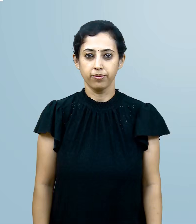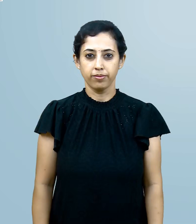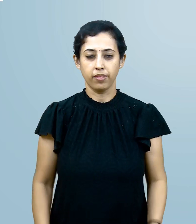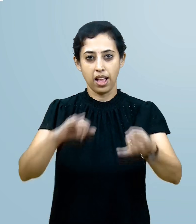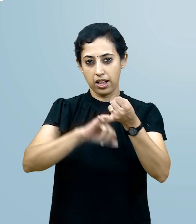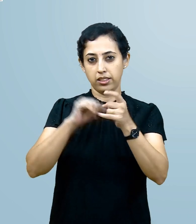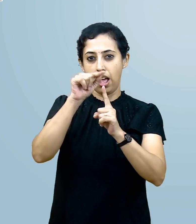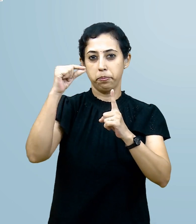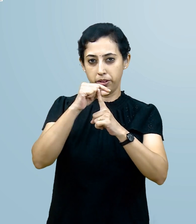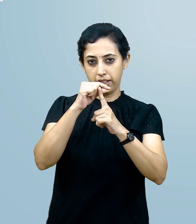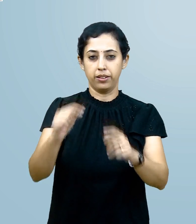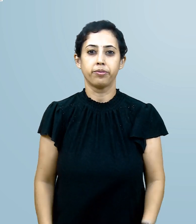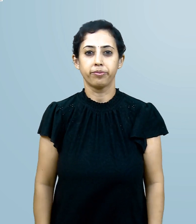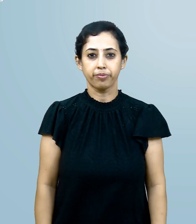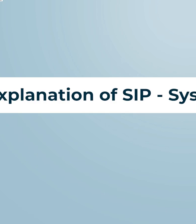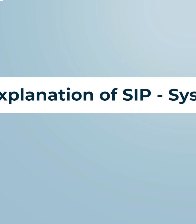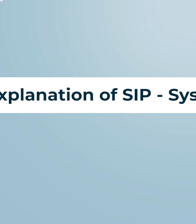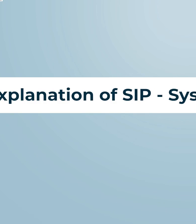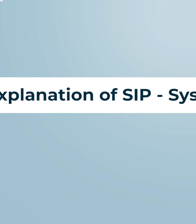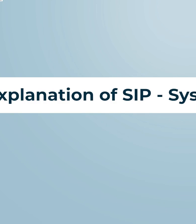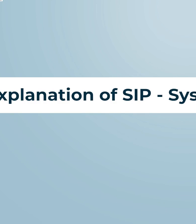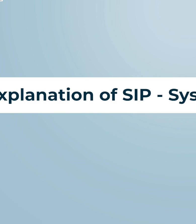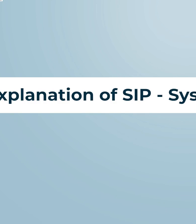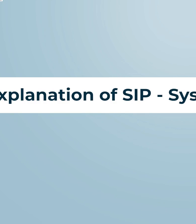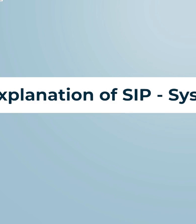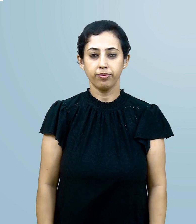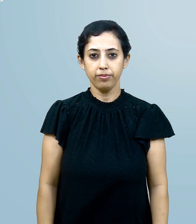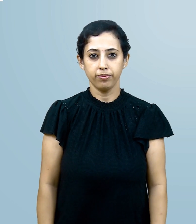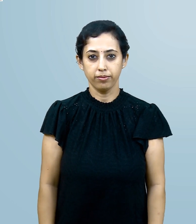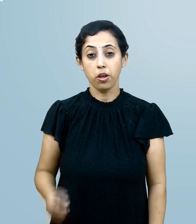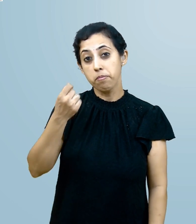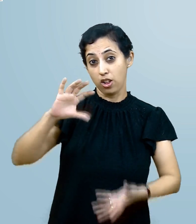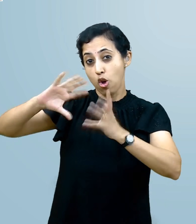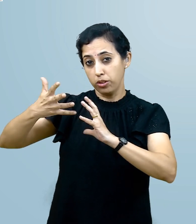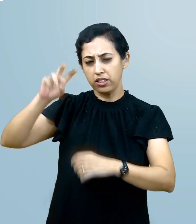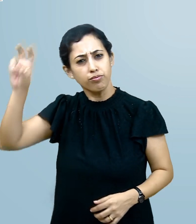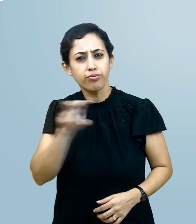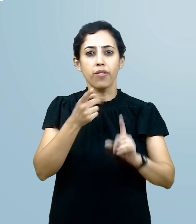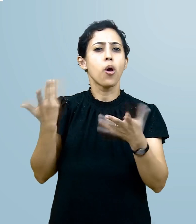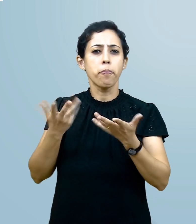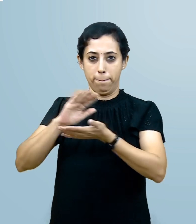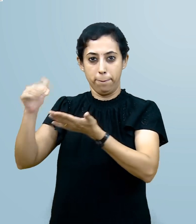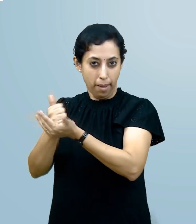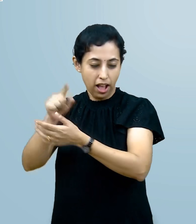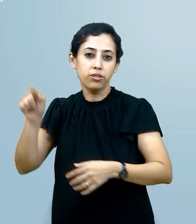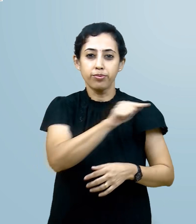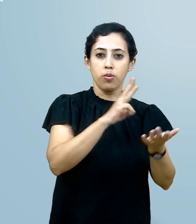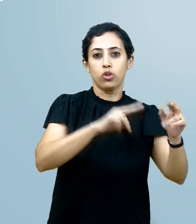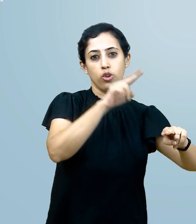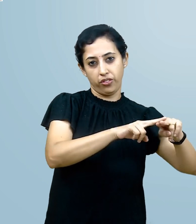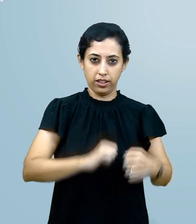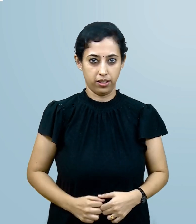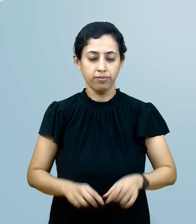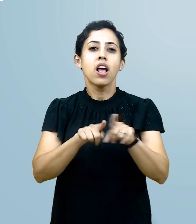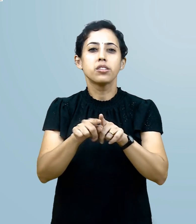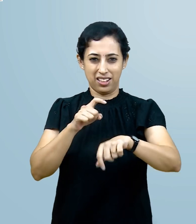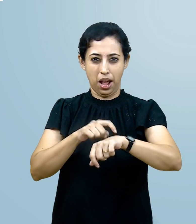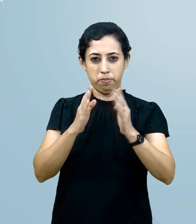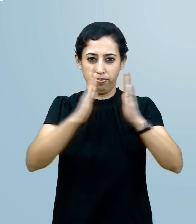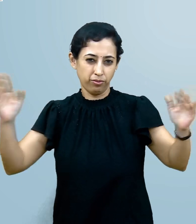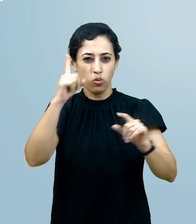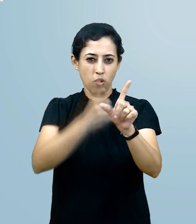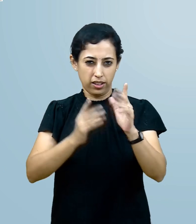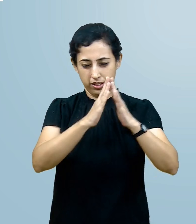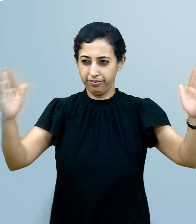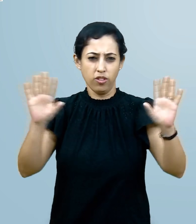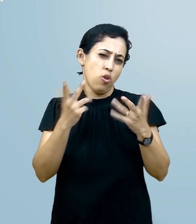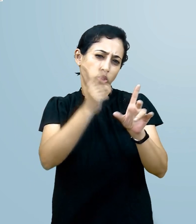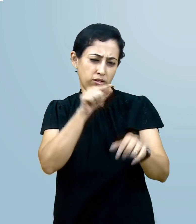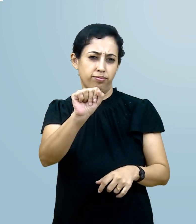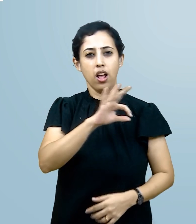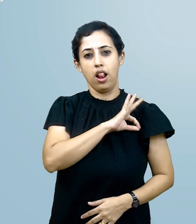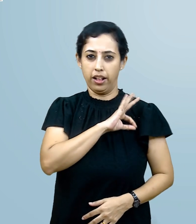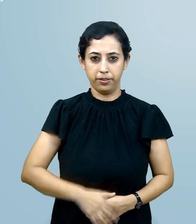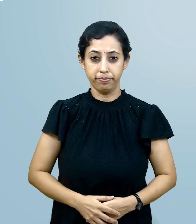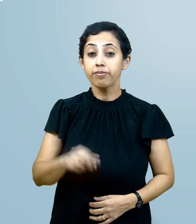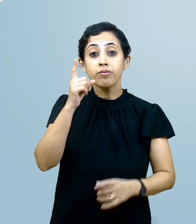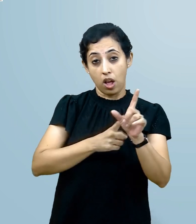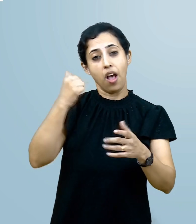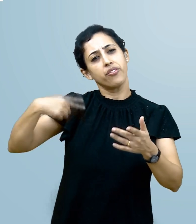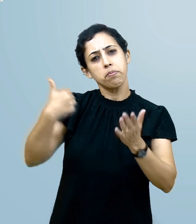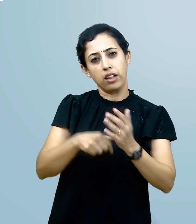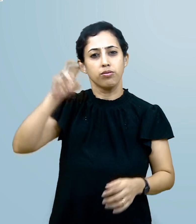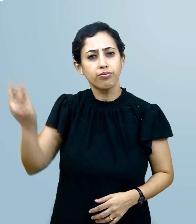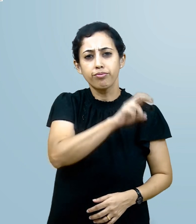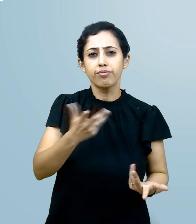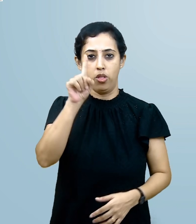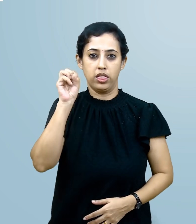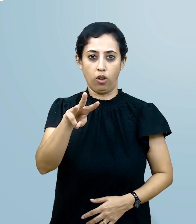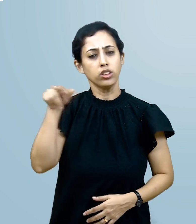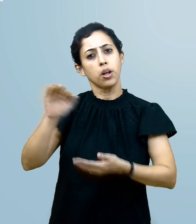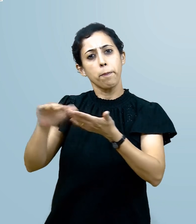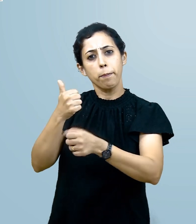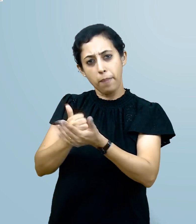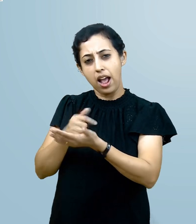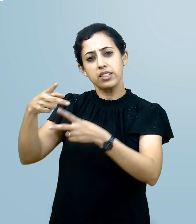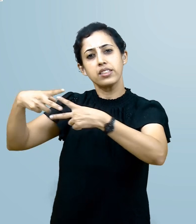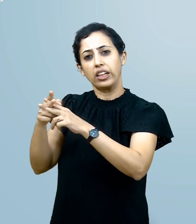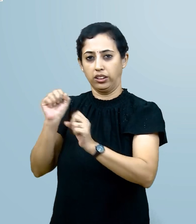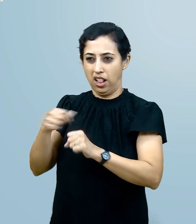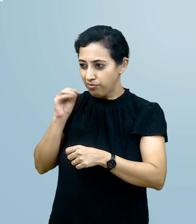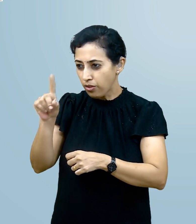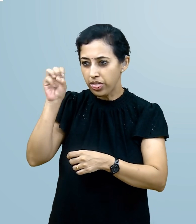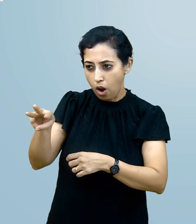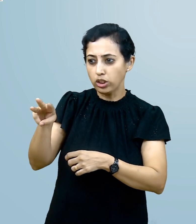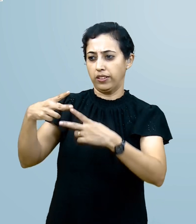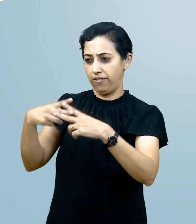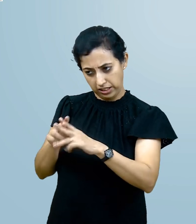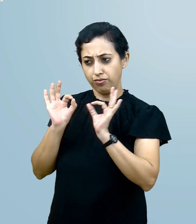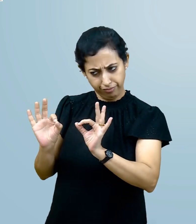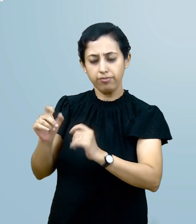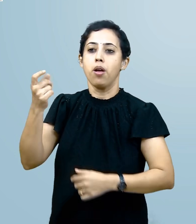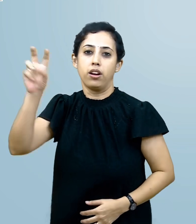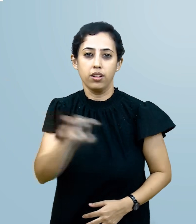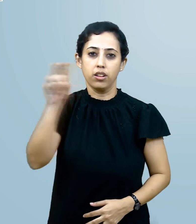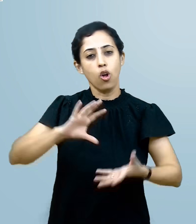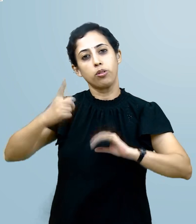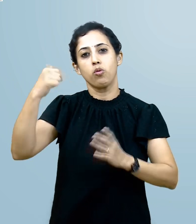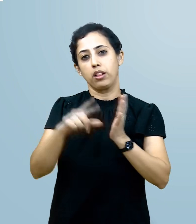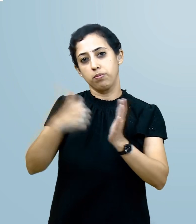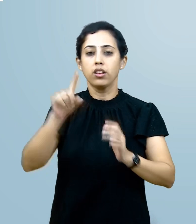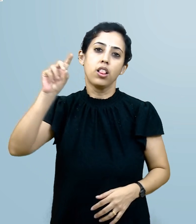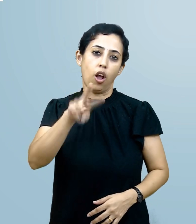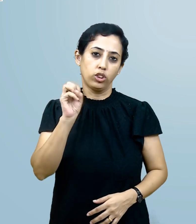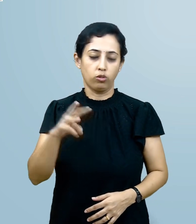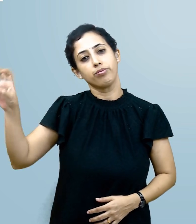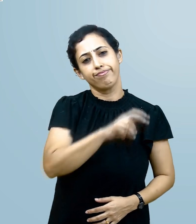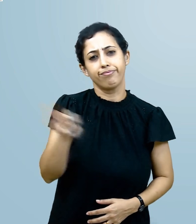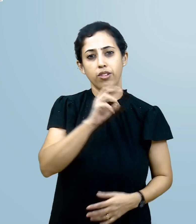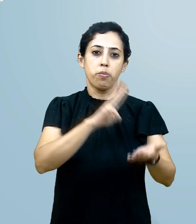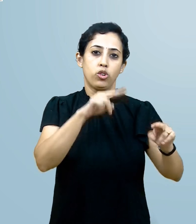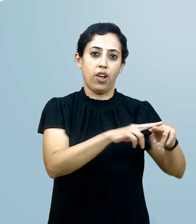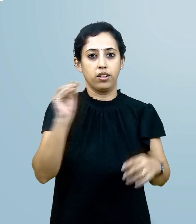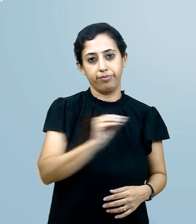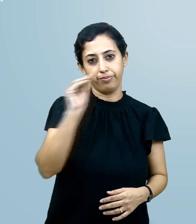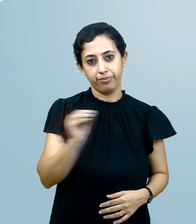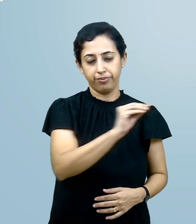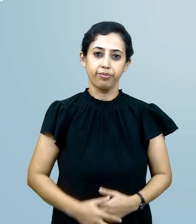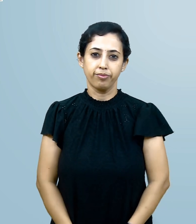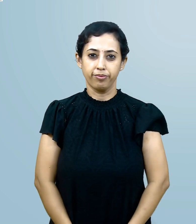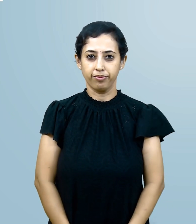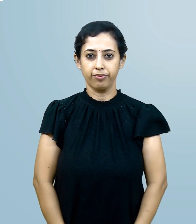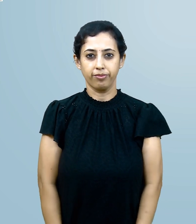SIP Systematic Investment Plan